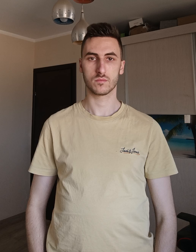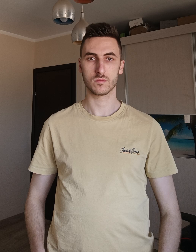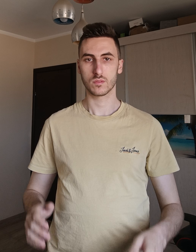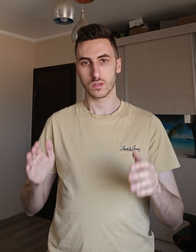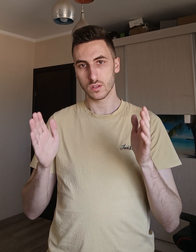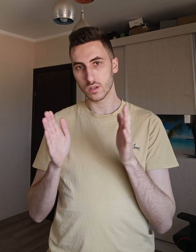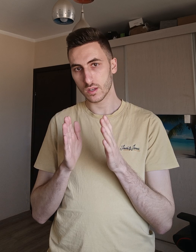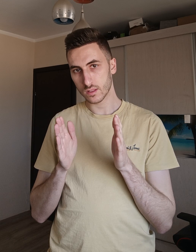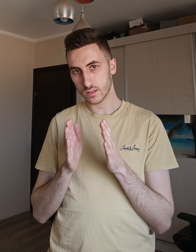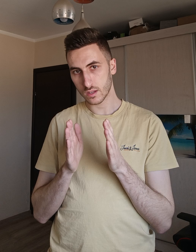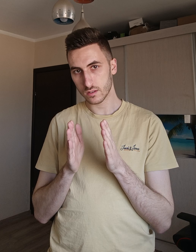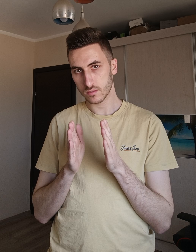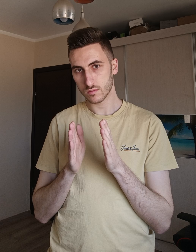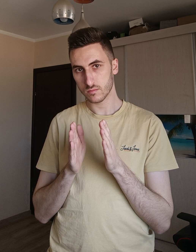קטן